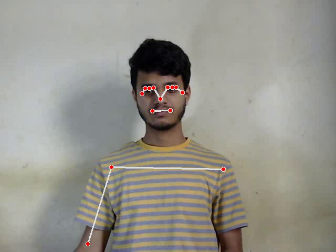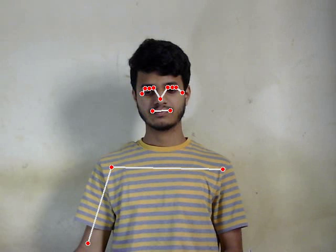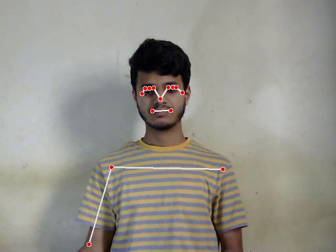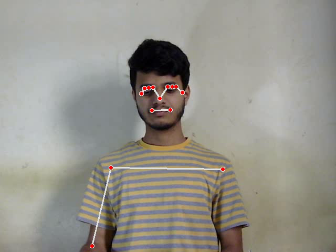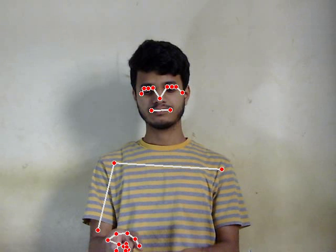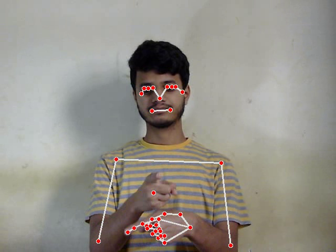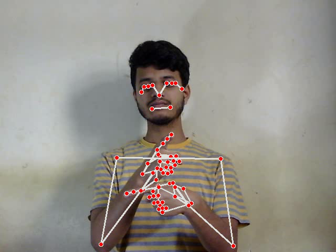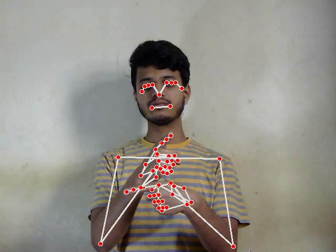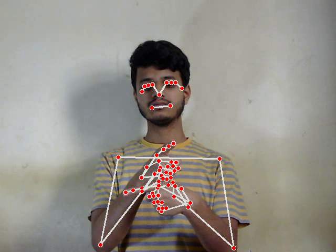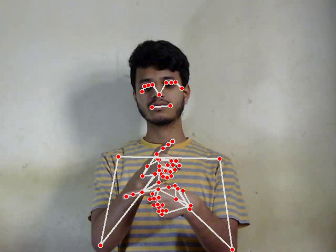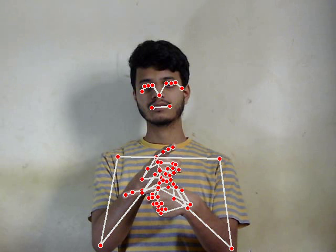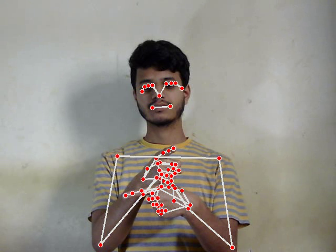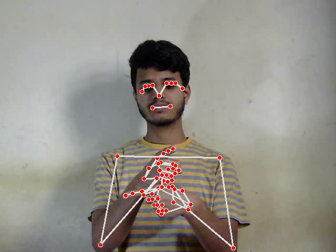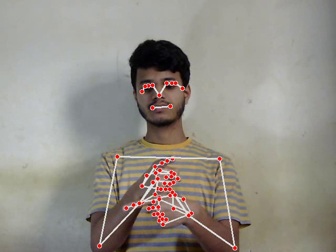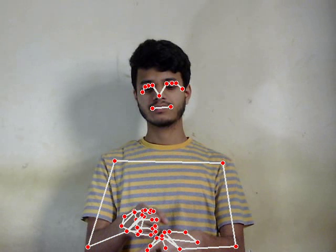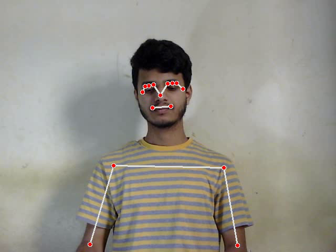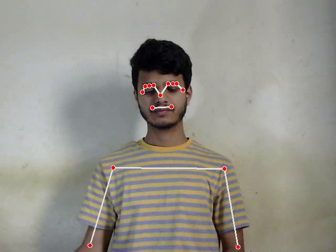right